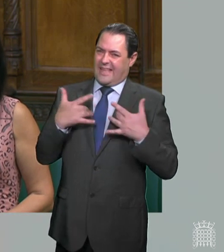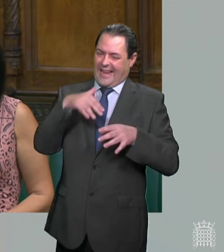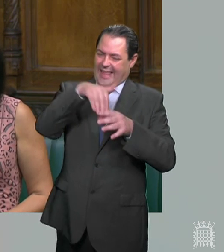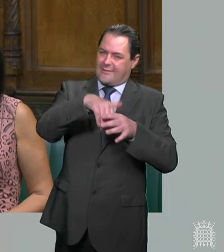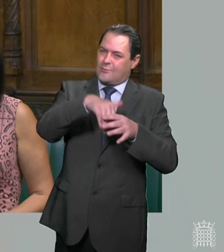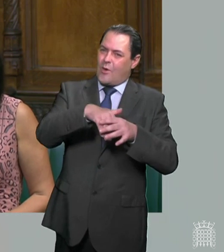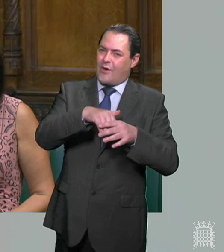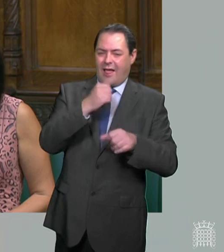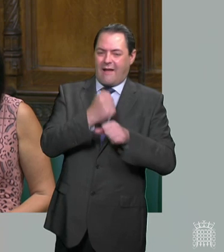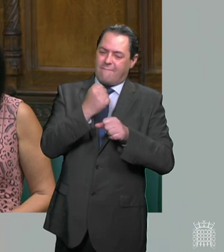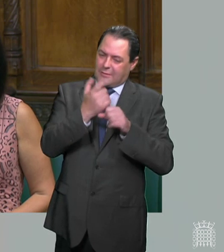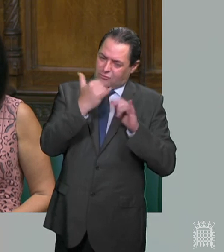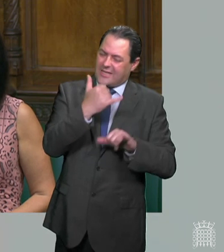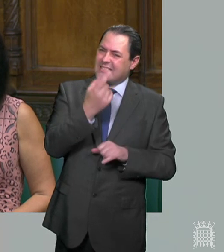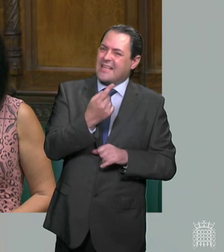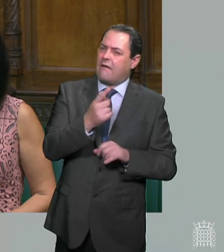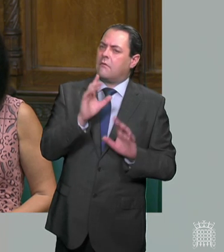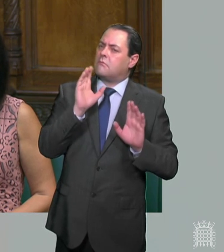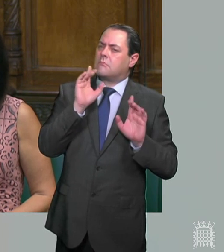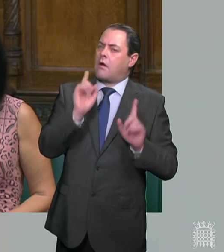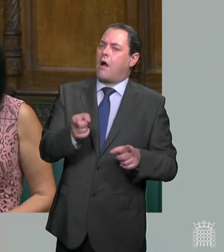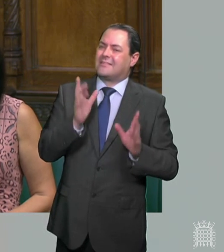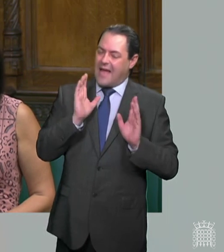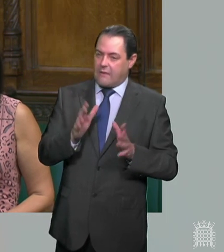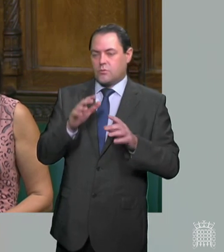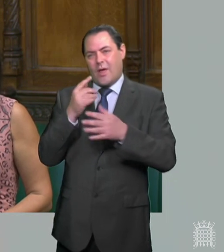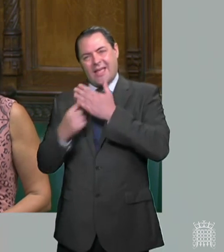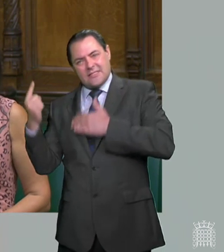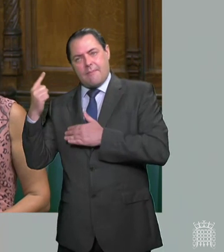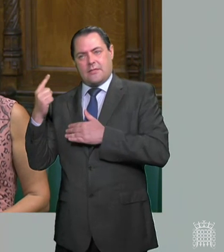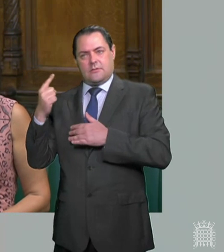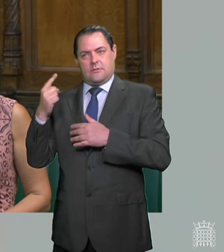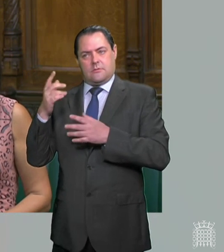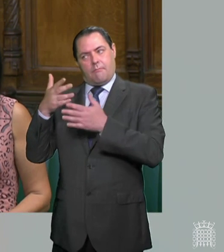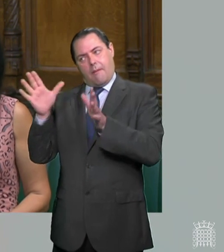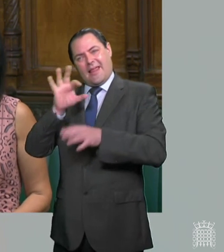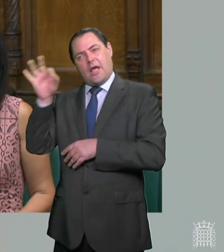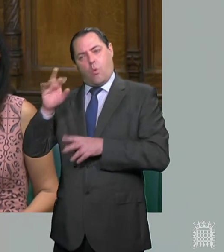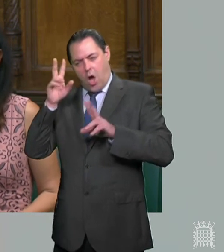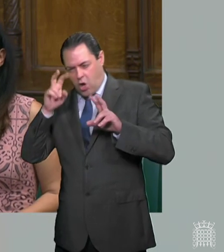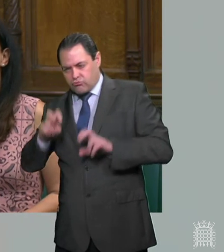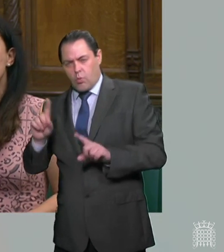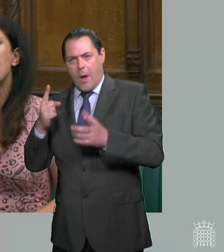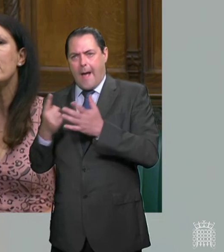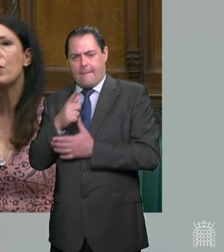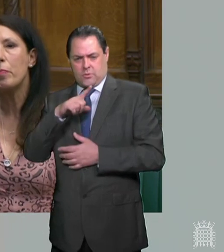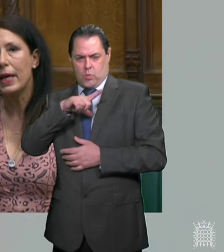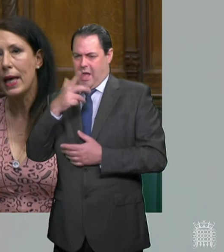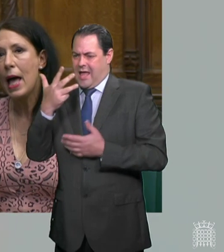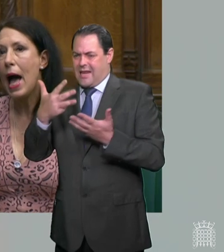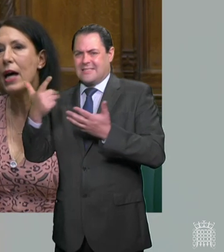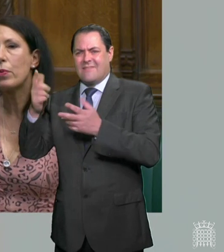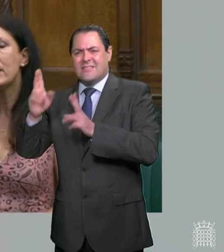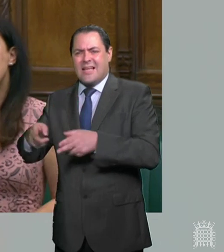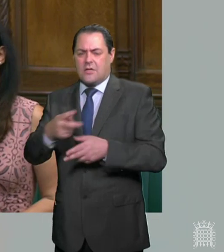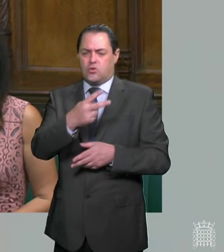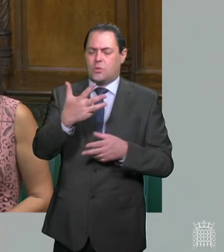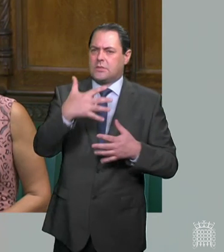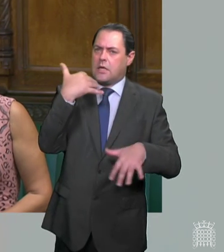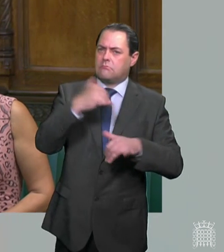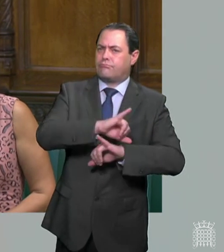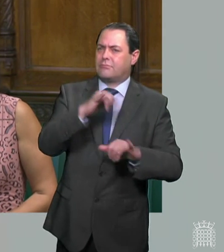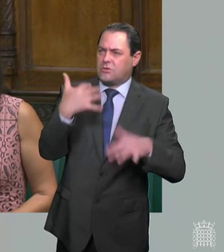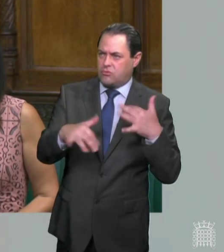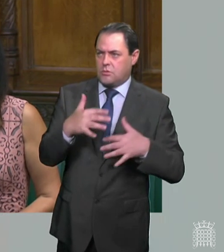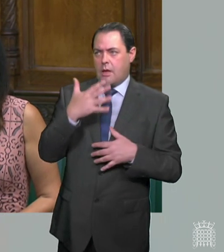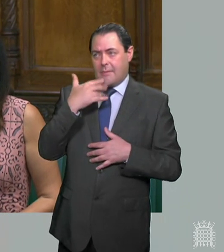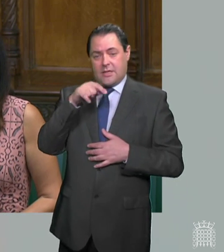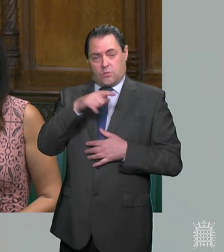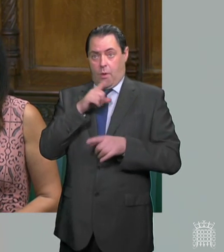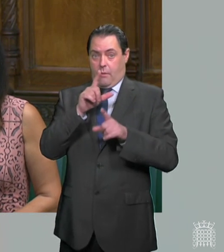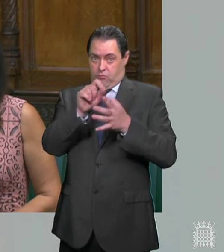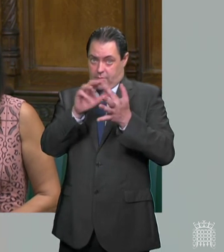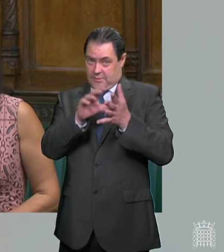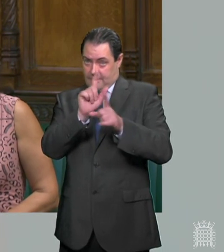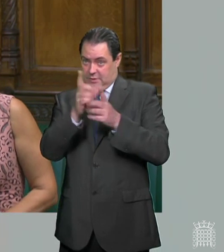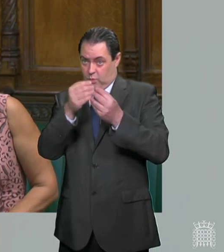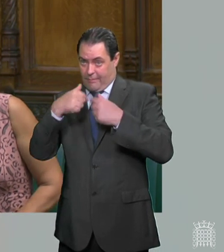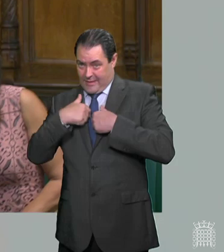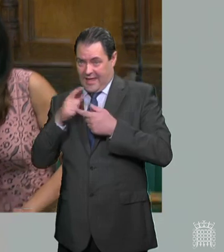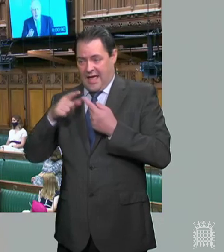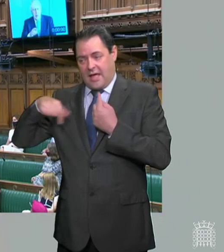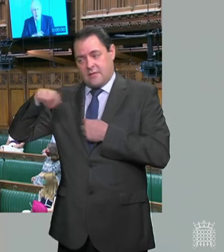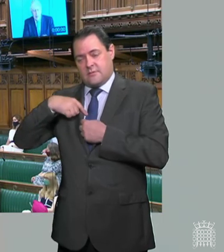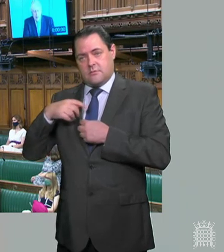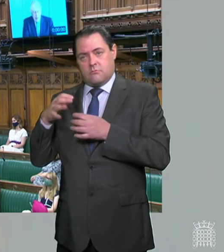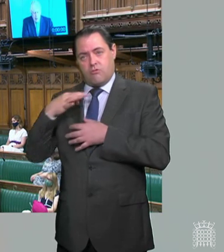We need to understand the true scale and causes of these deaths in an independent public inquiry, so will the Prime Minister meet me and the delegation of bereaved relatives to discuss this?